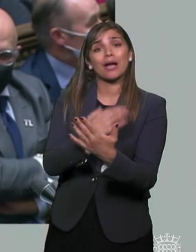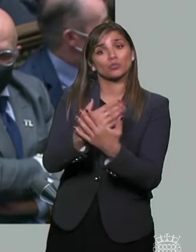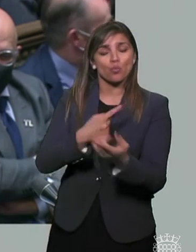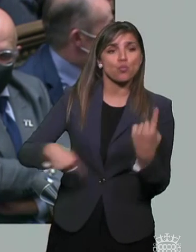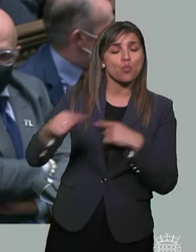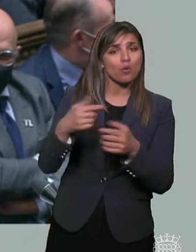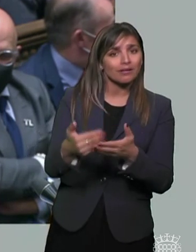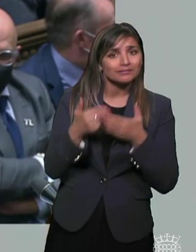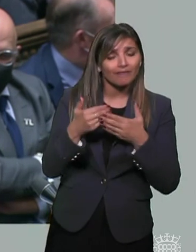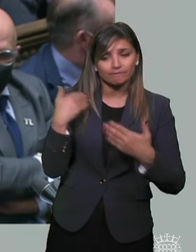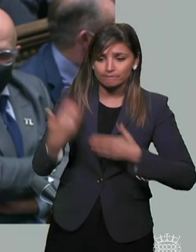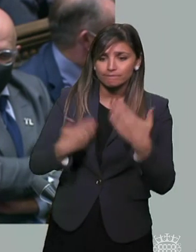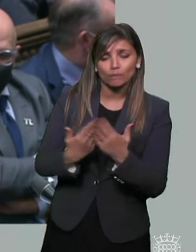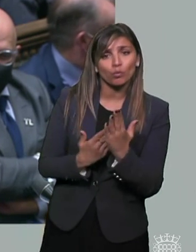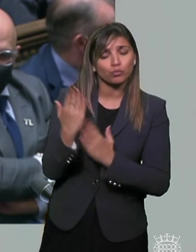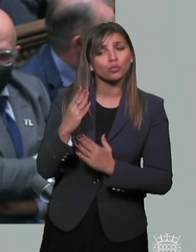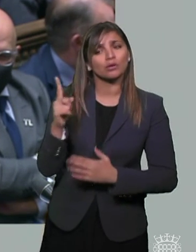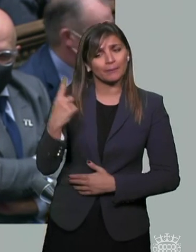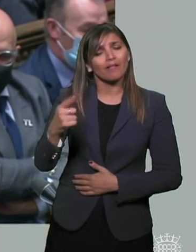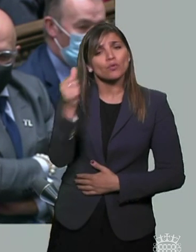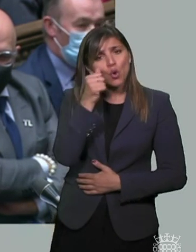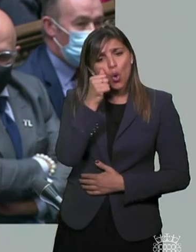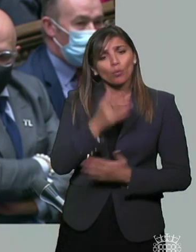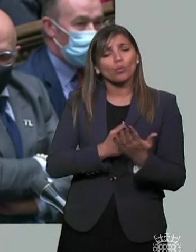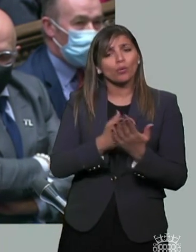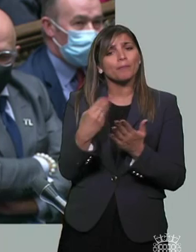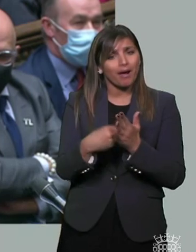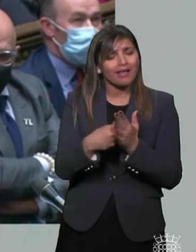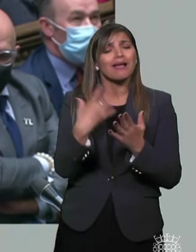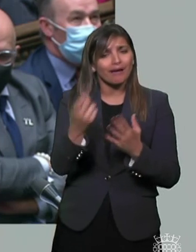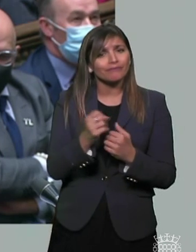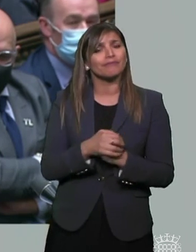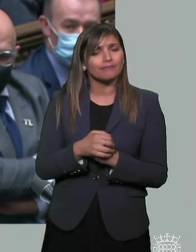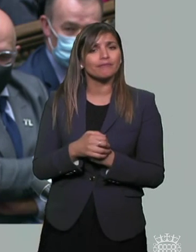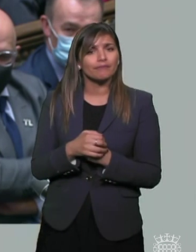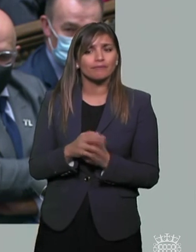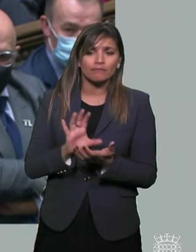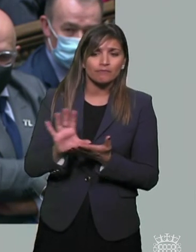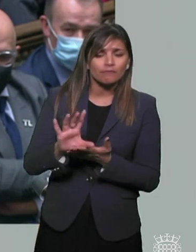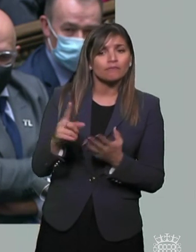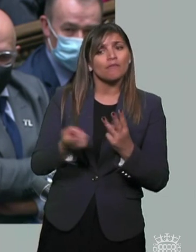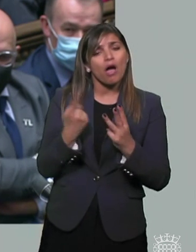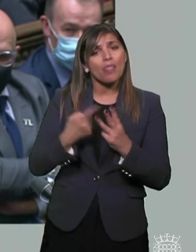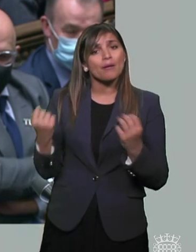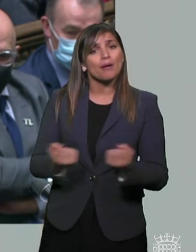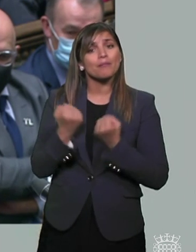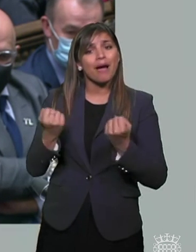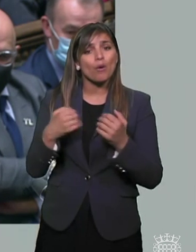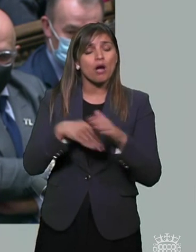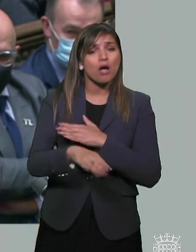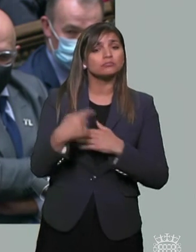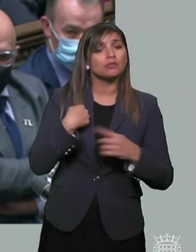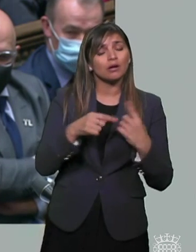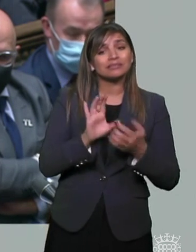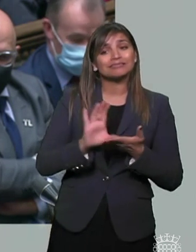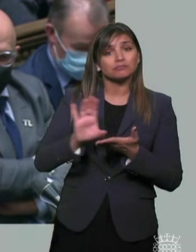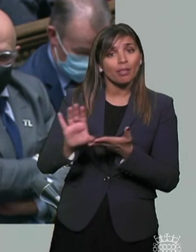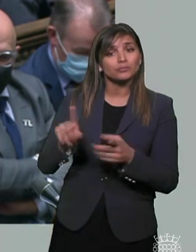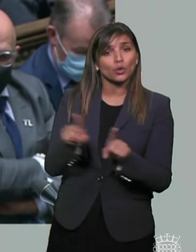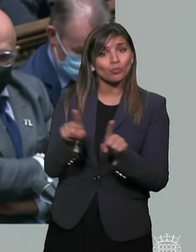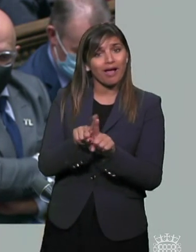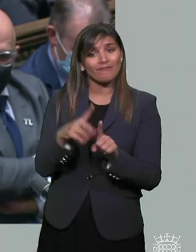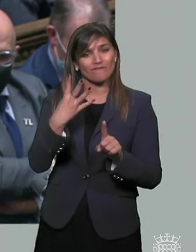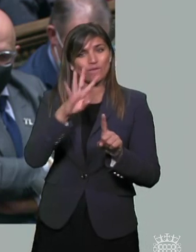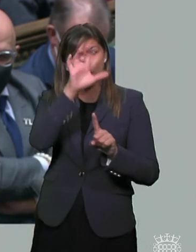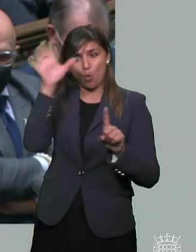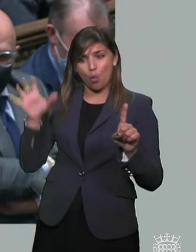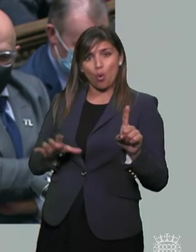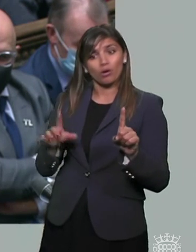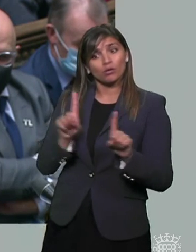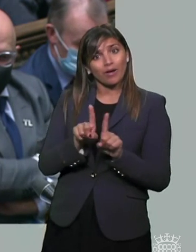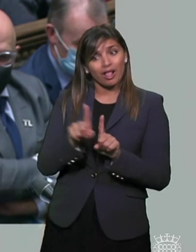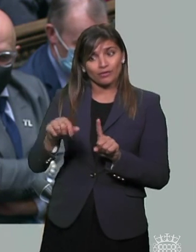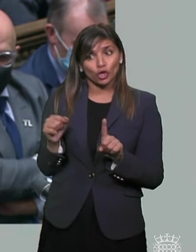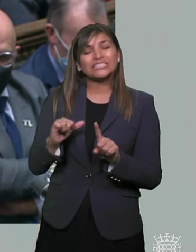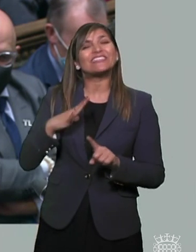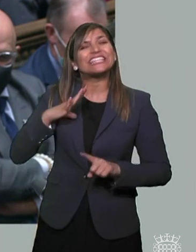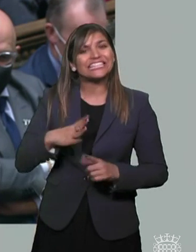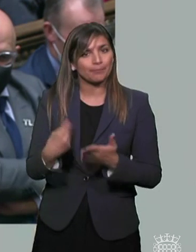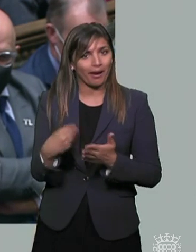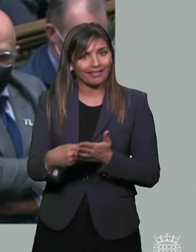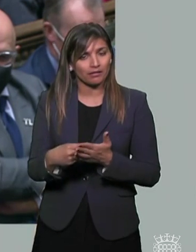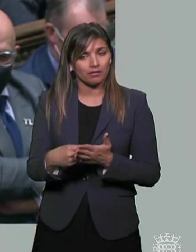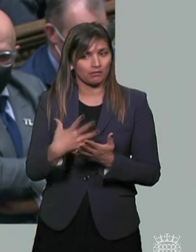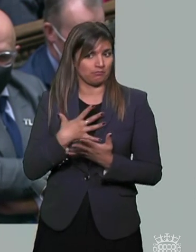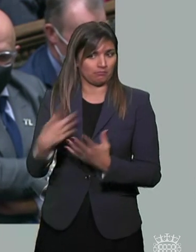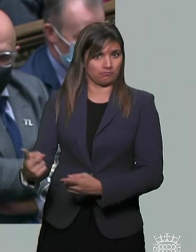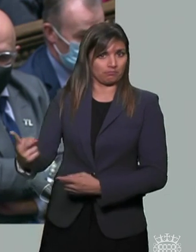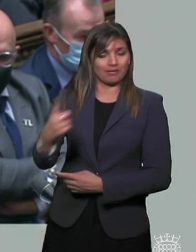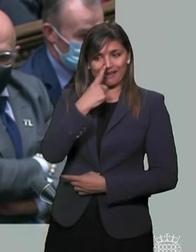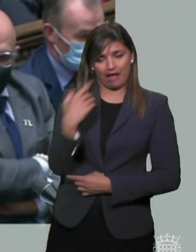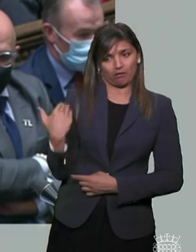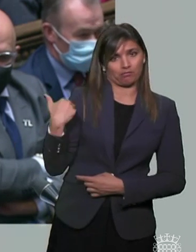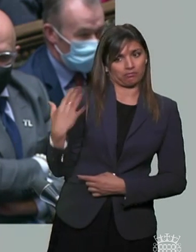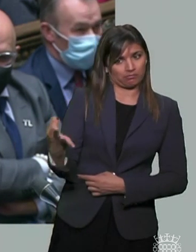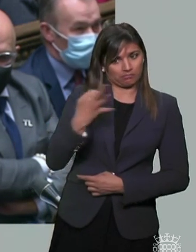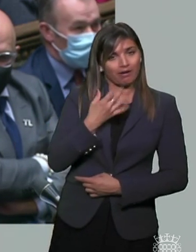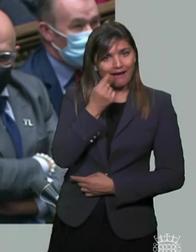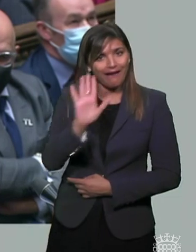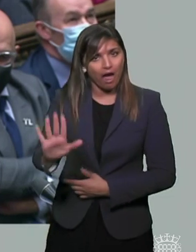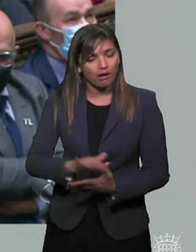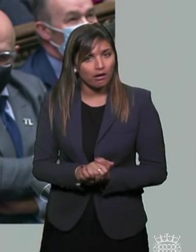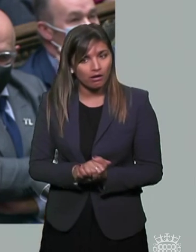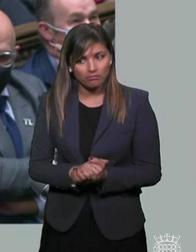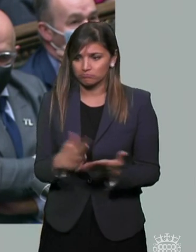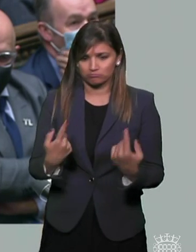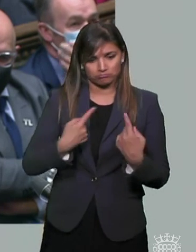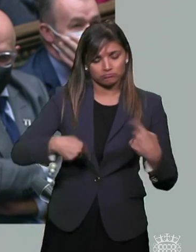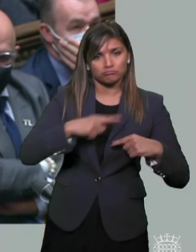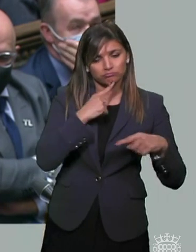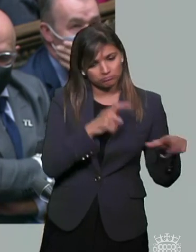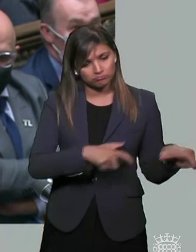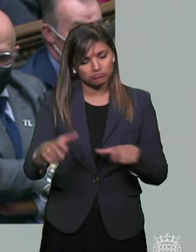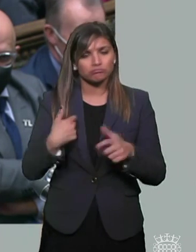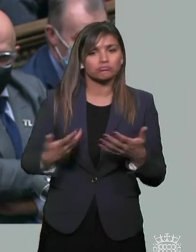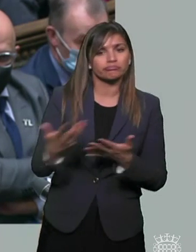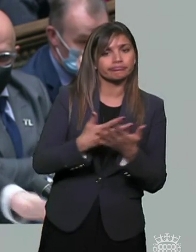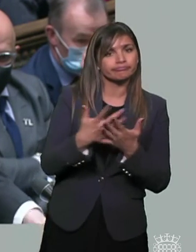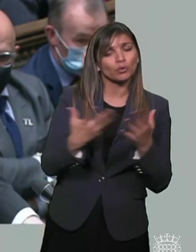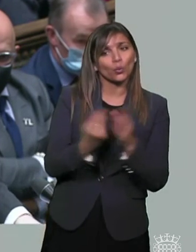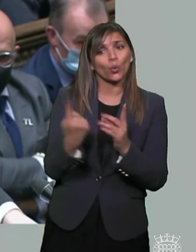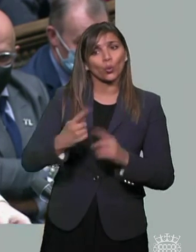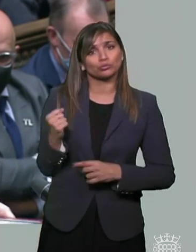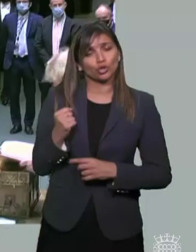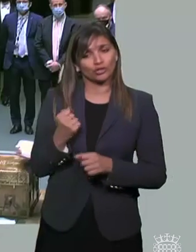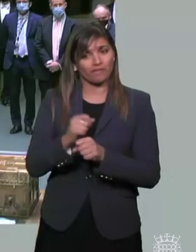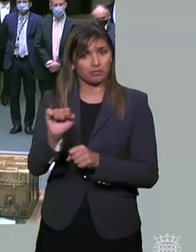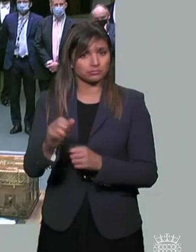As the right honourable Gentleman knows, there is more money through Barnett consequentials, and there are also further powers under the existing devolutionary settlement for the Scottish Administration to raise money if they choose to—they have that option—but we will of course continue our discussions with them.